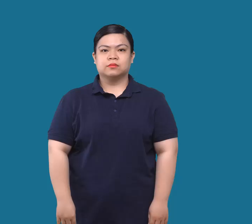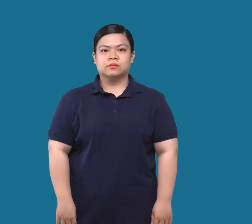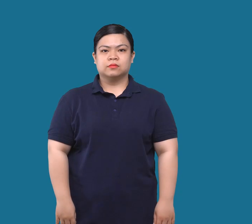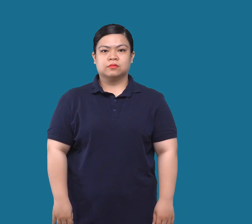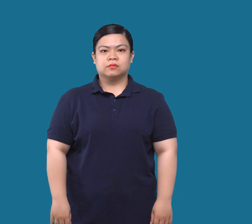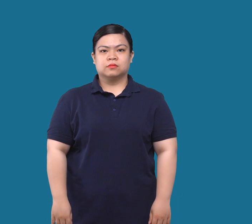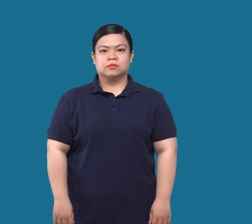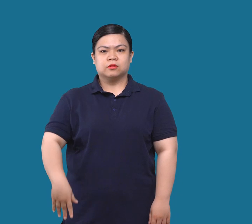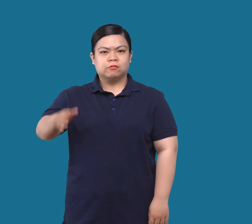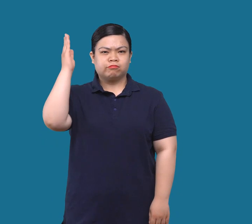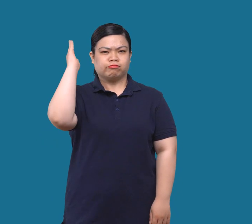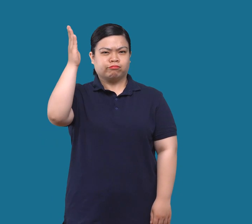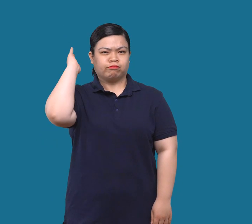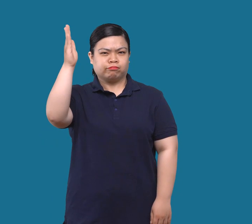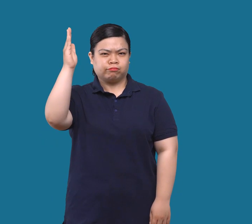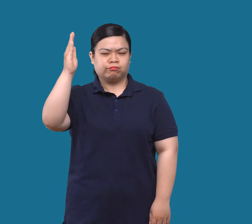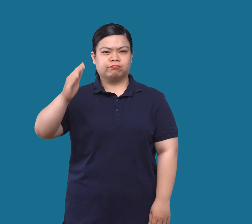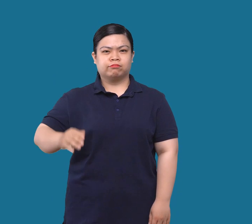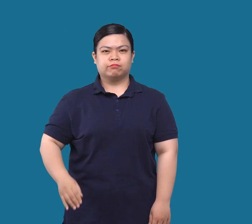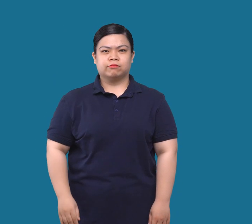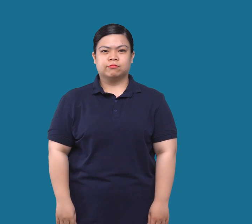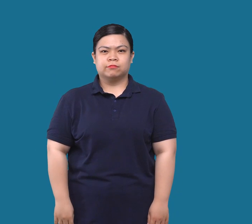phát biểu